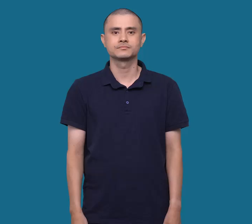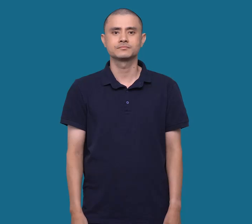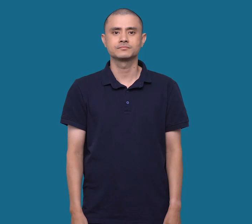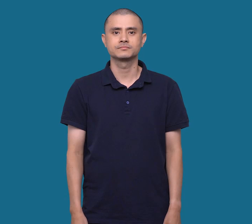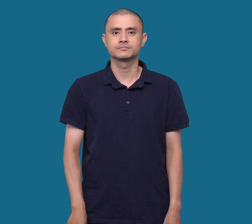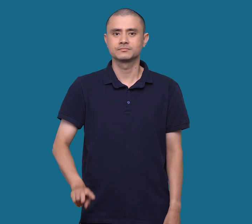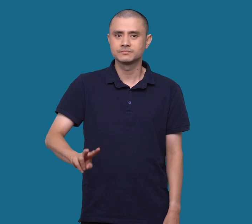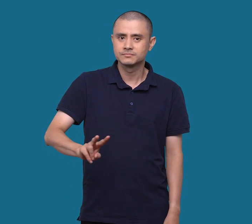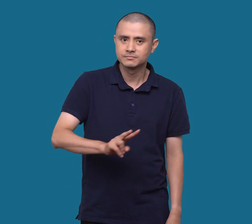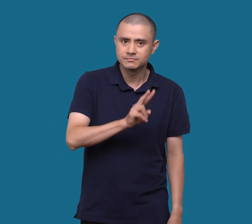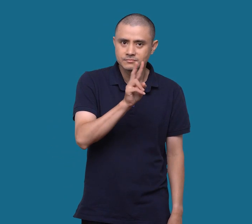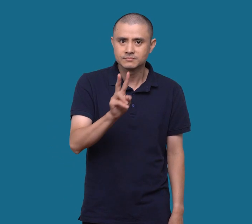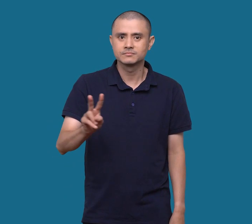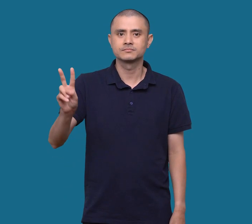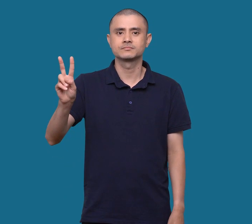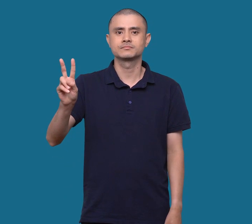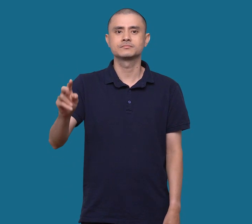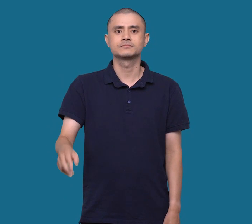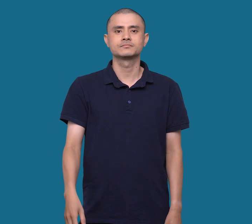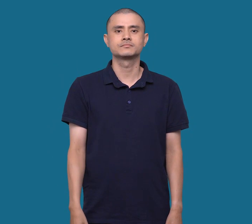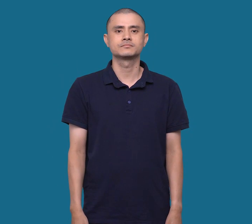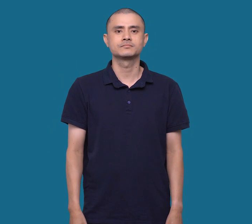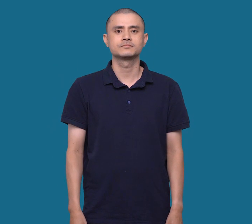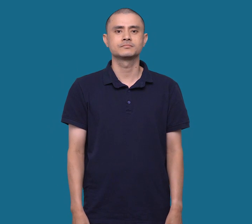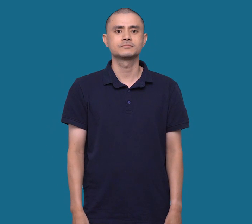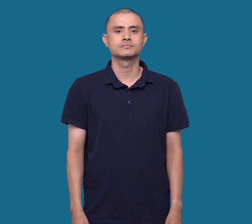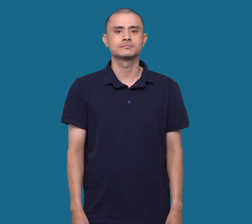vẫn